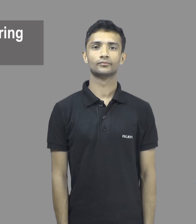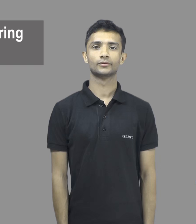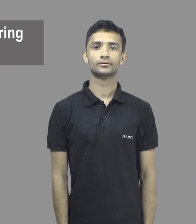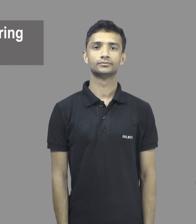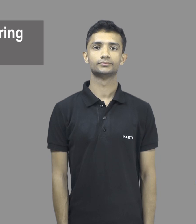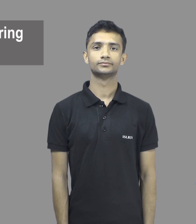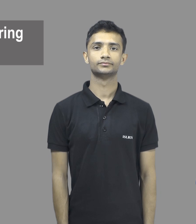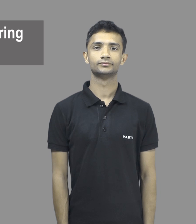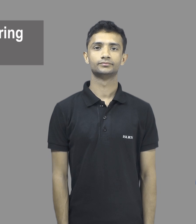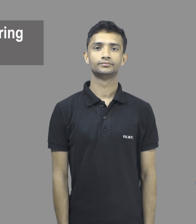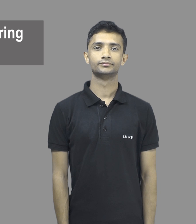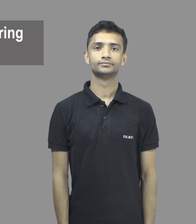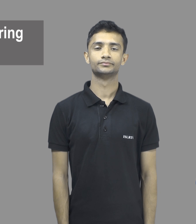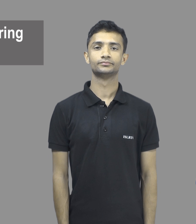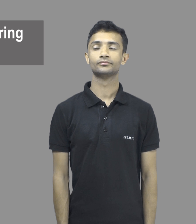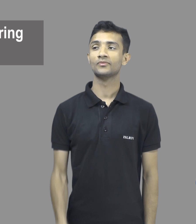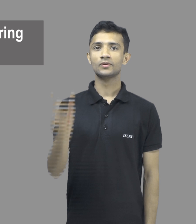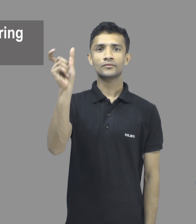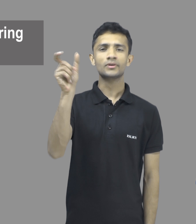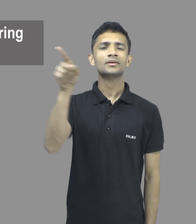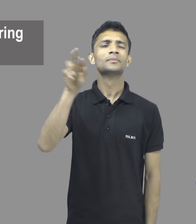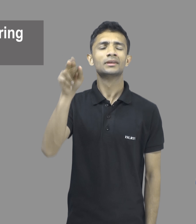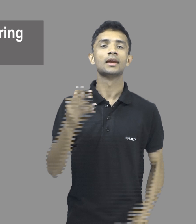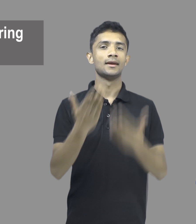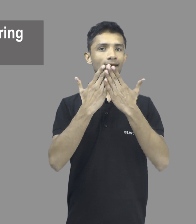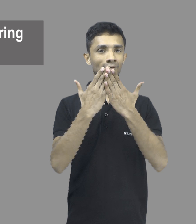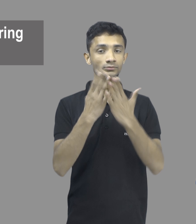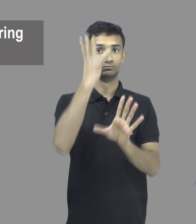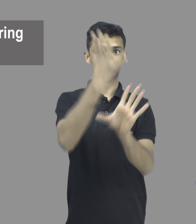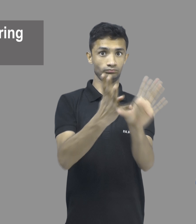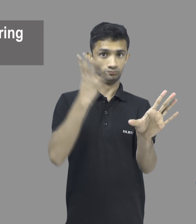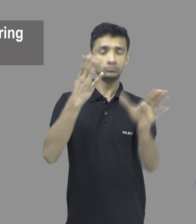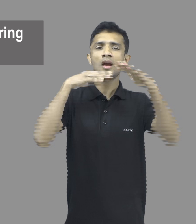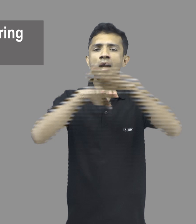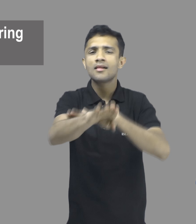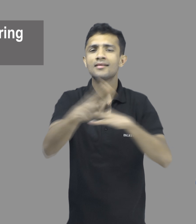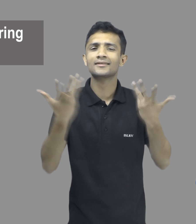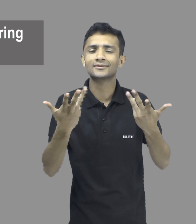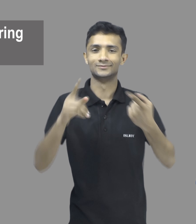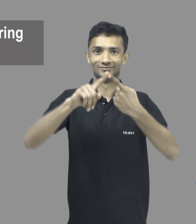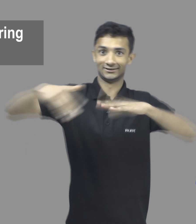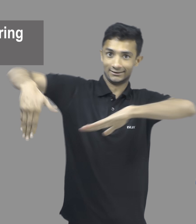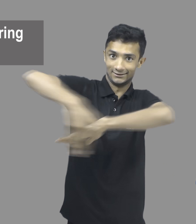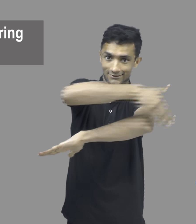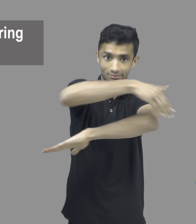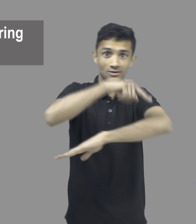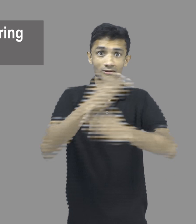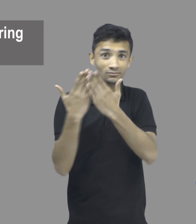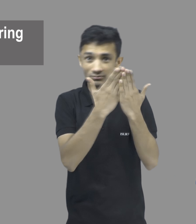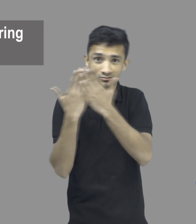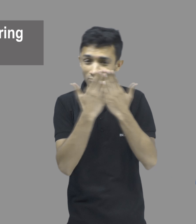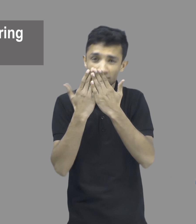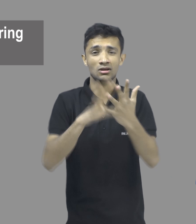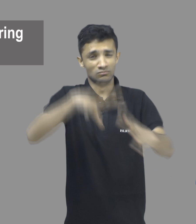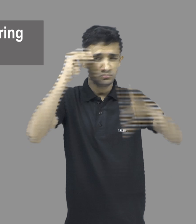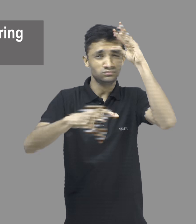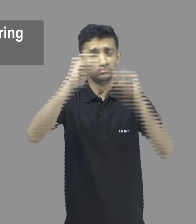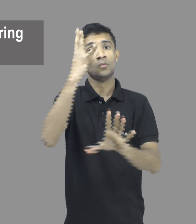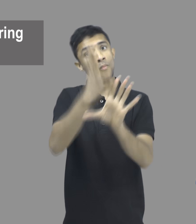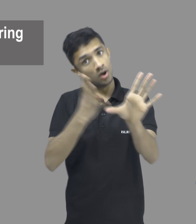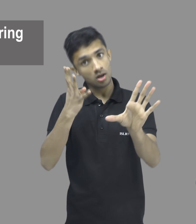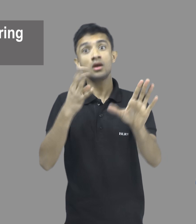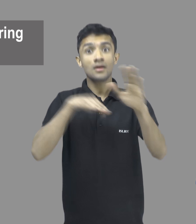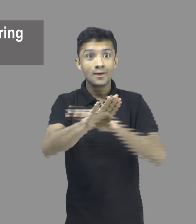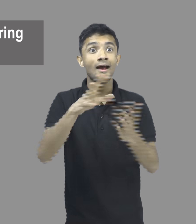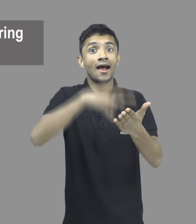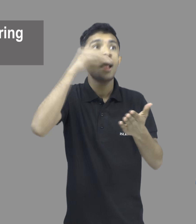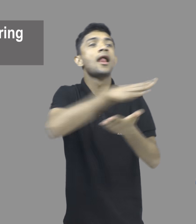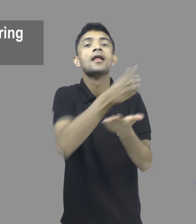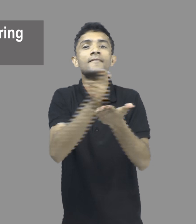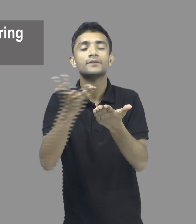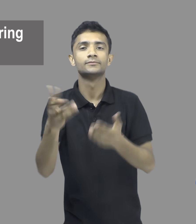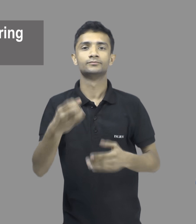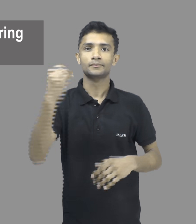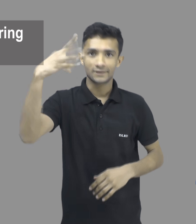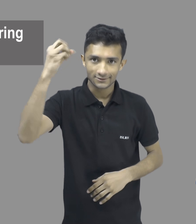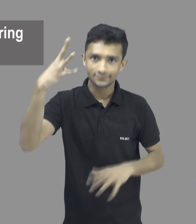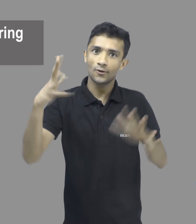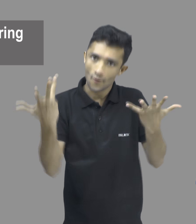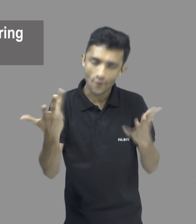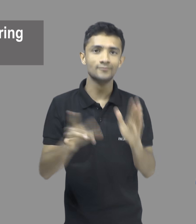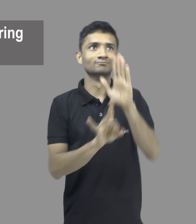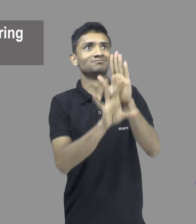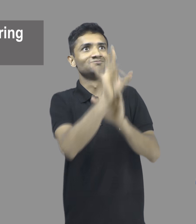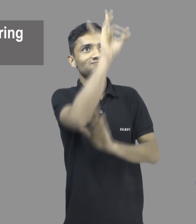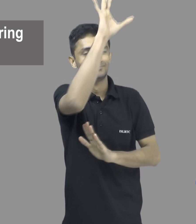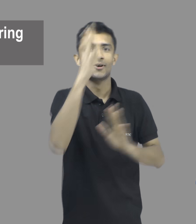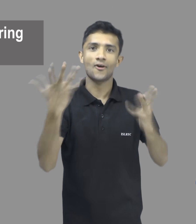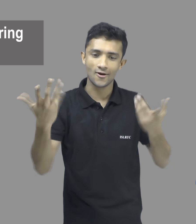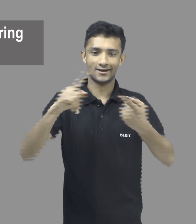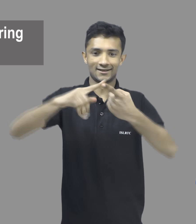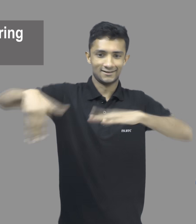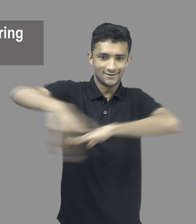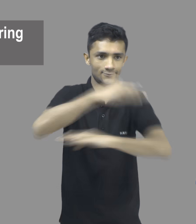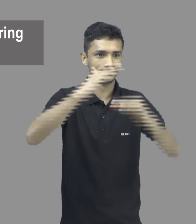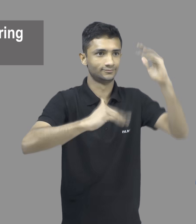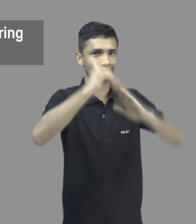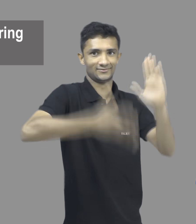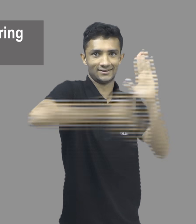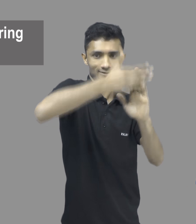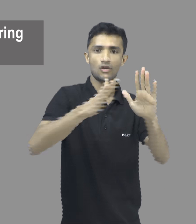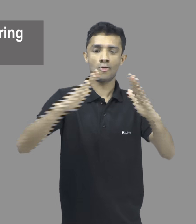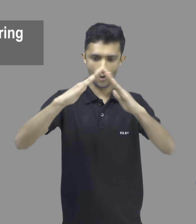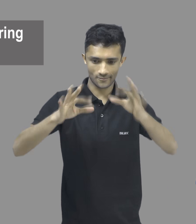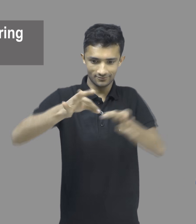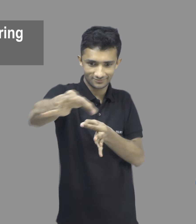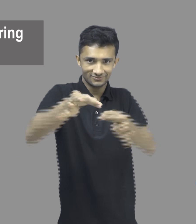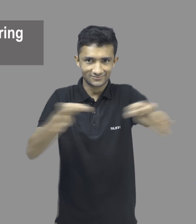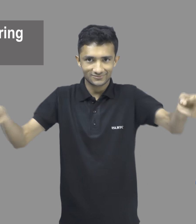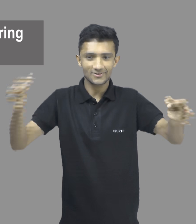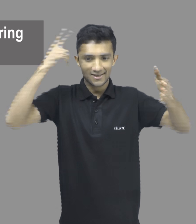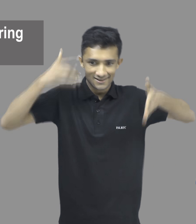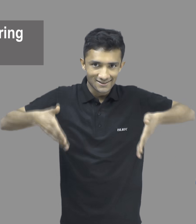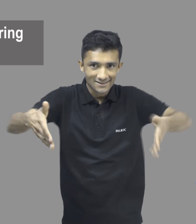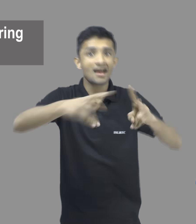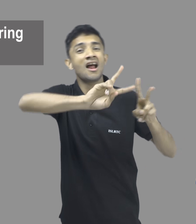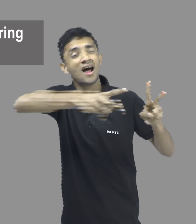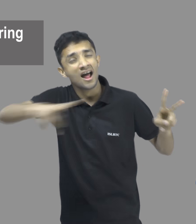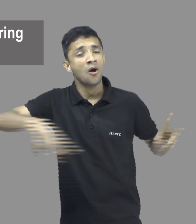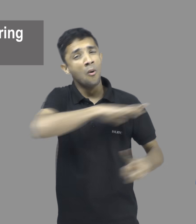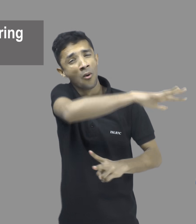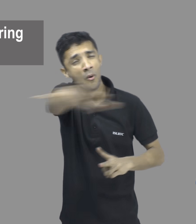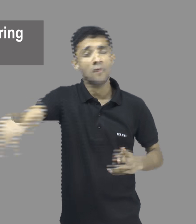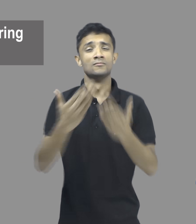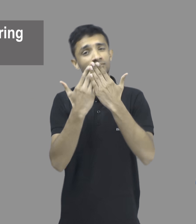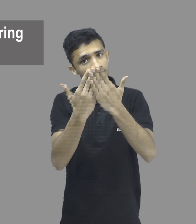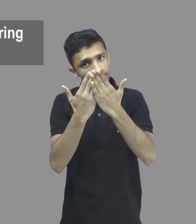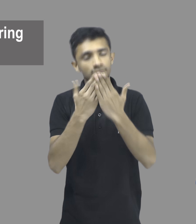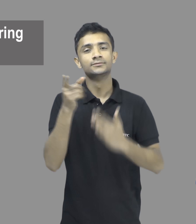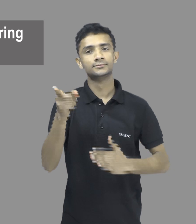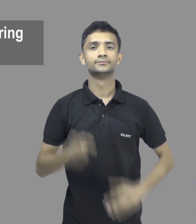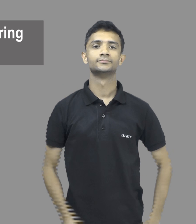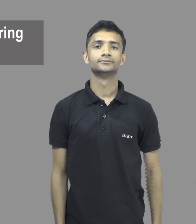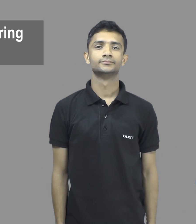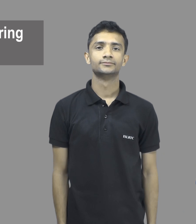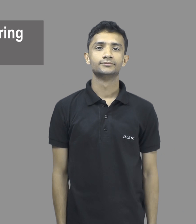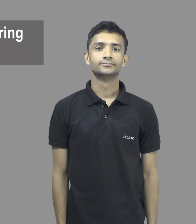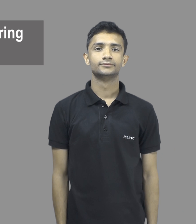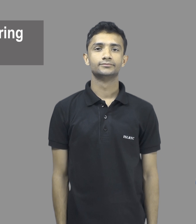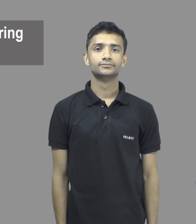B E